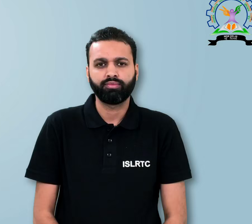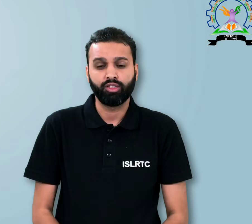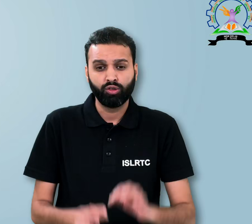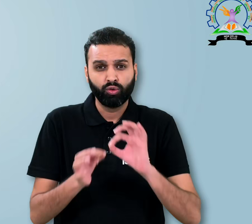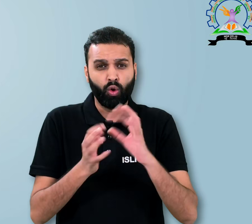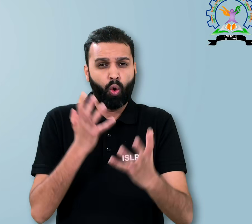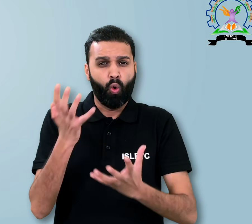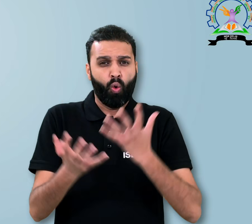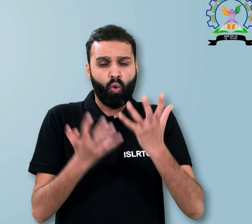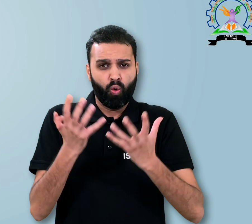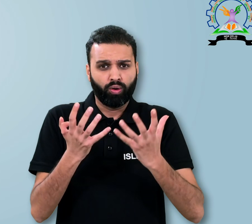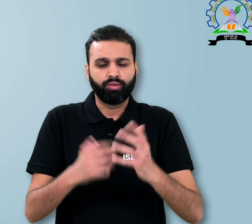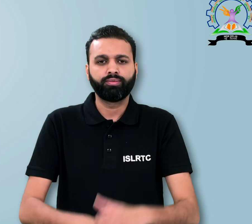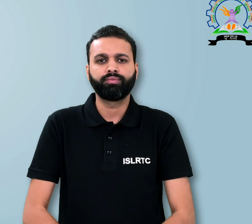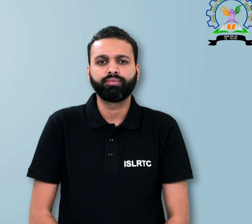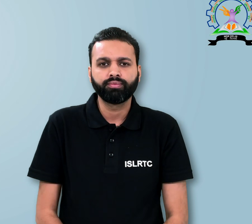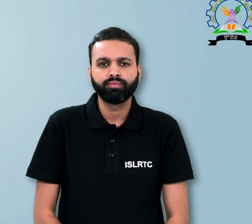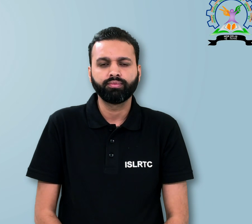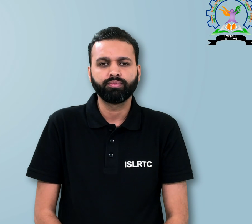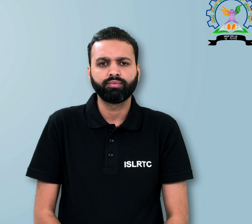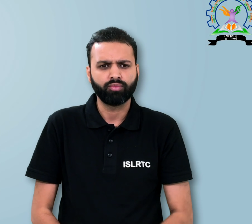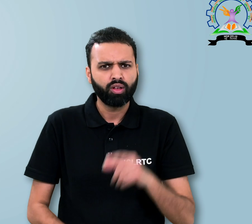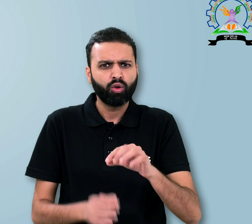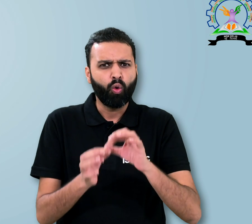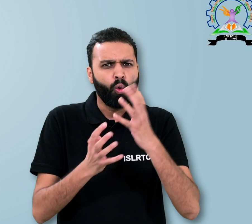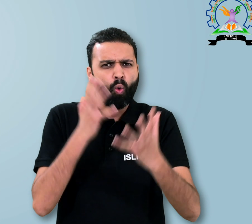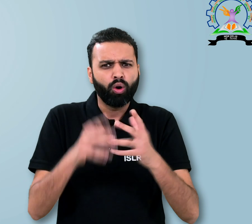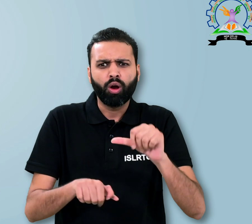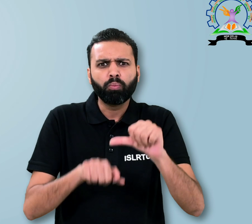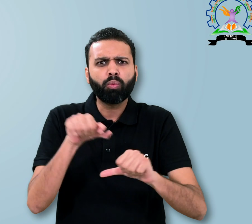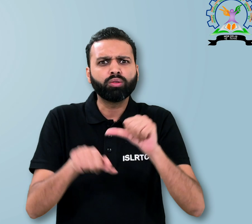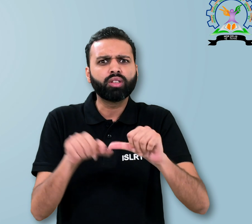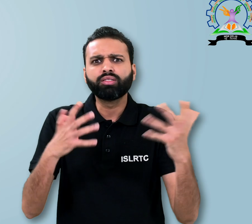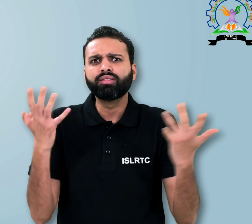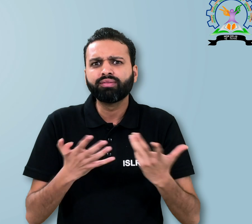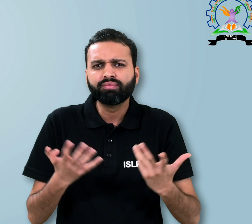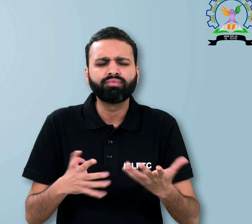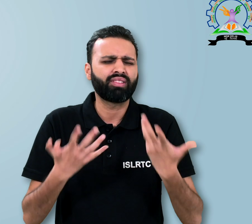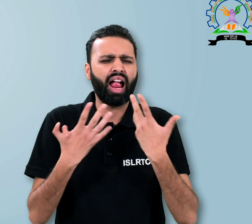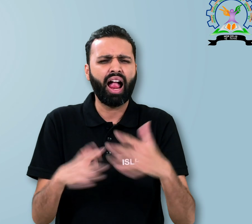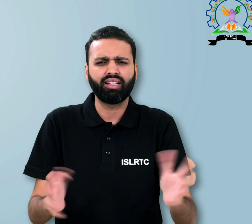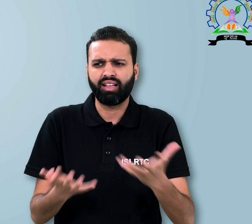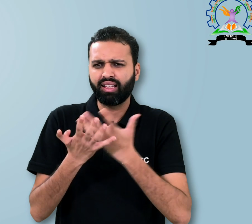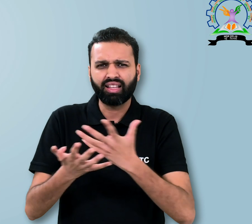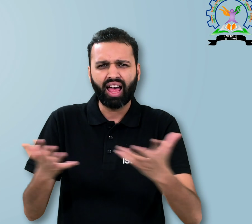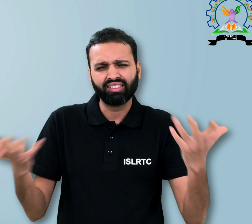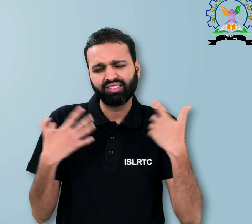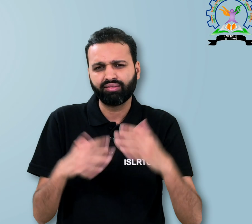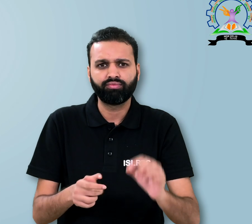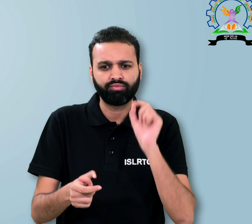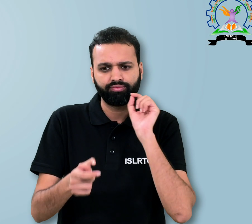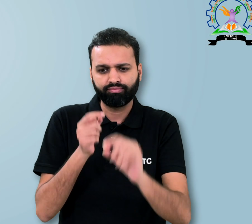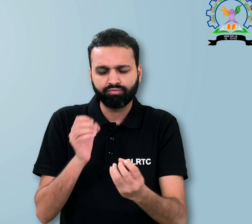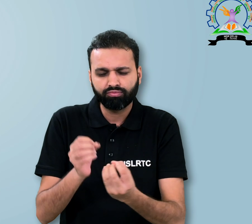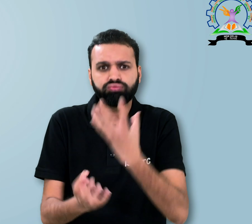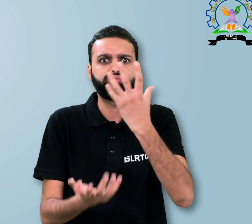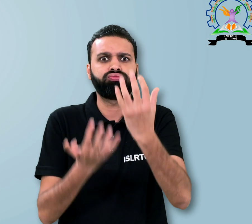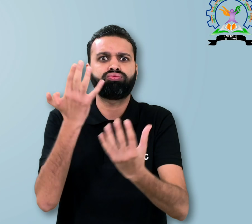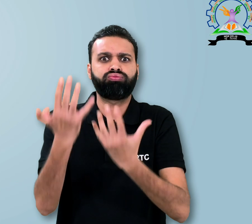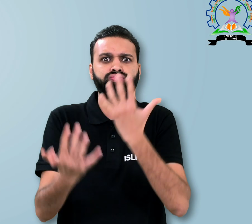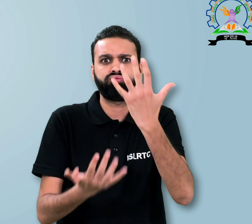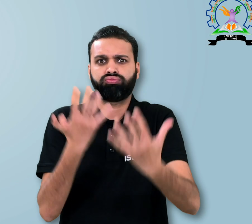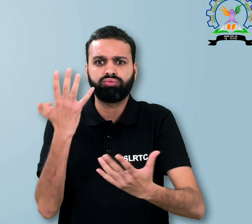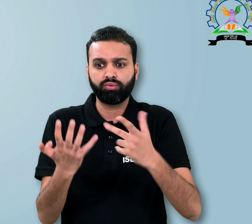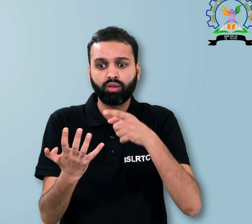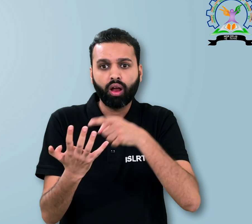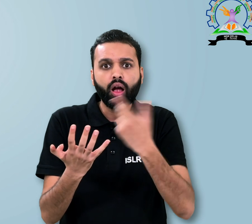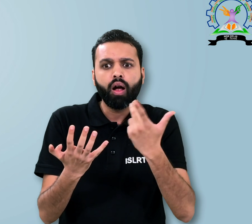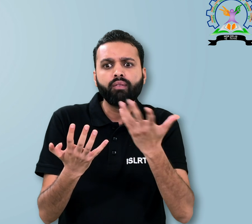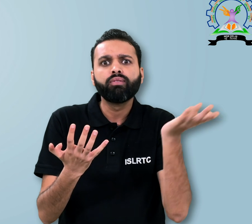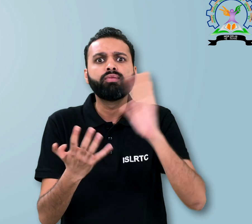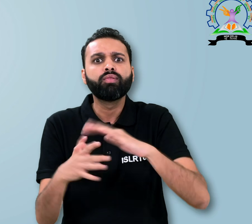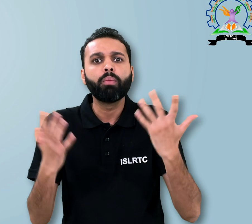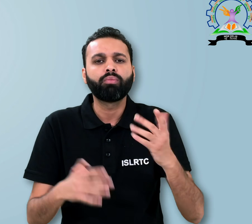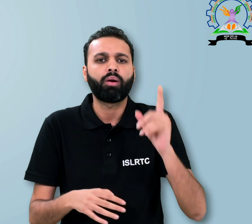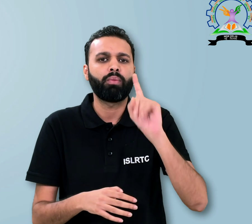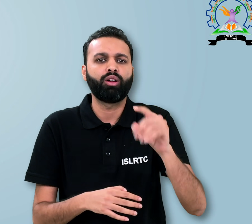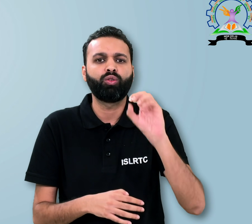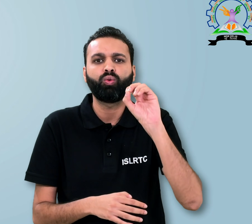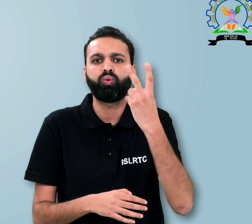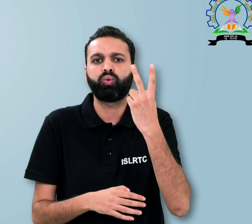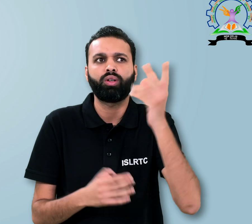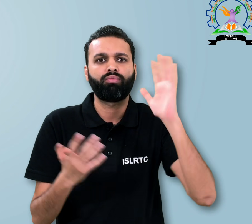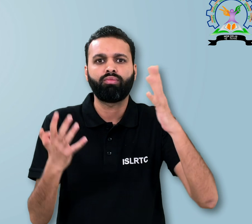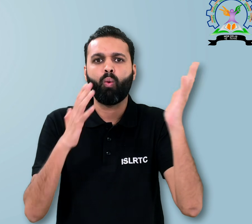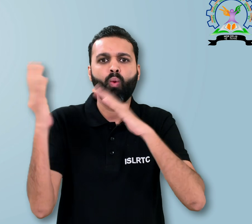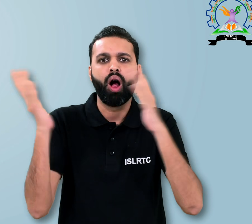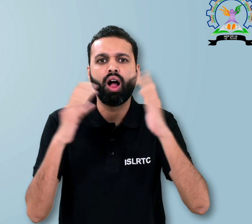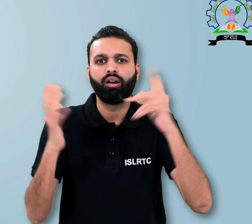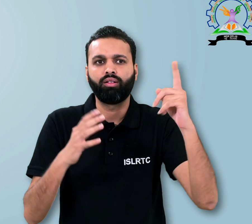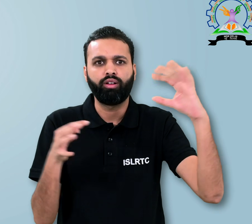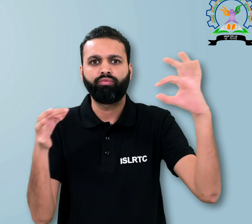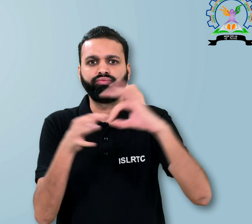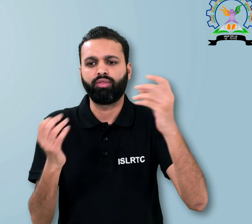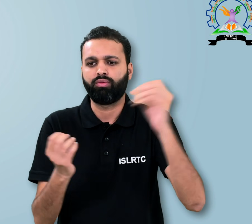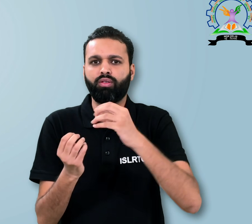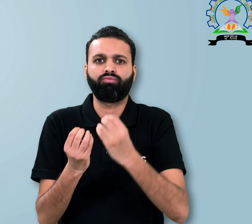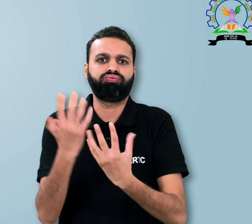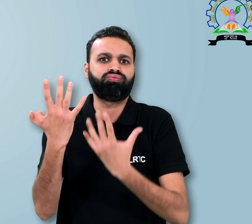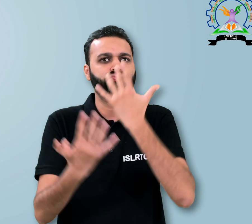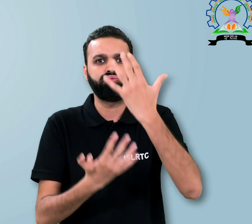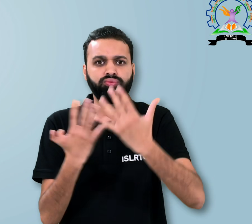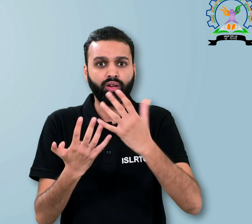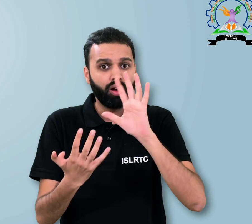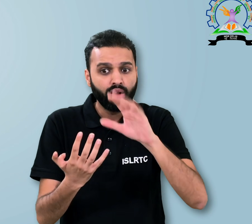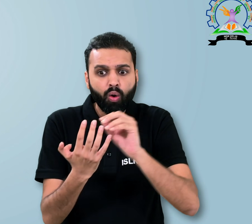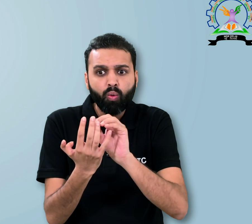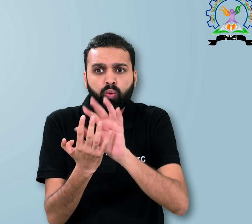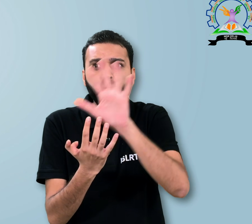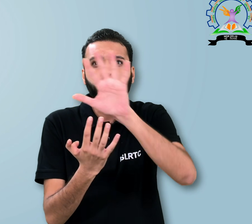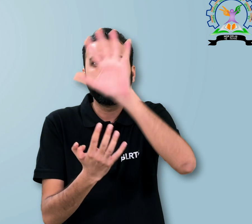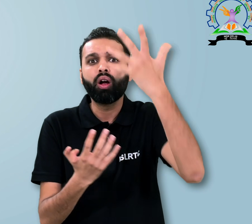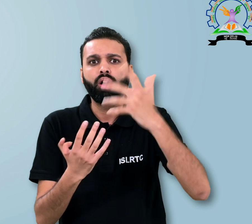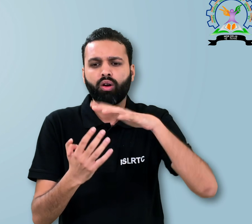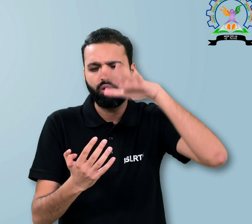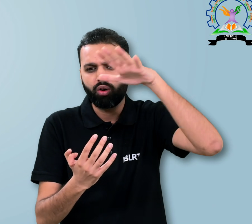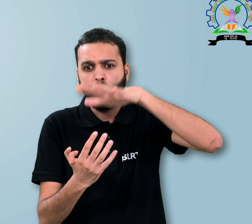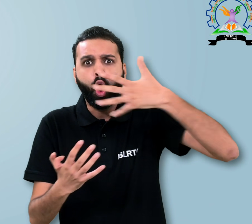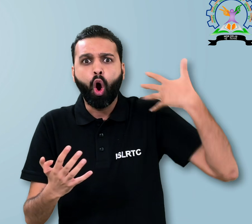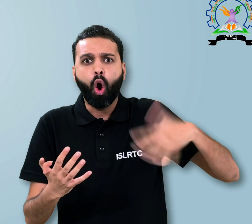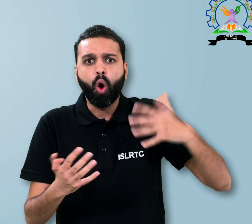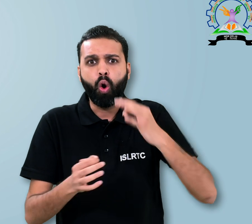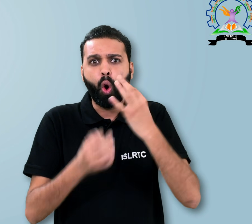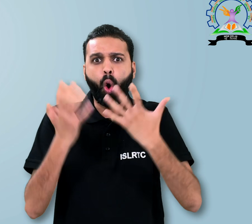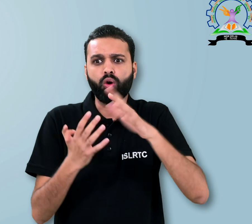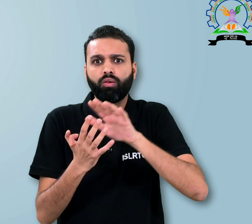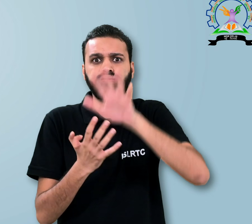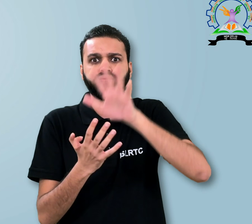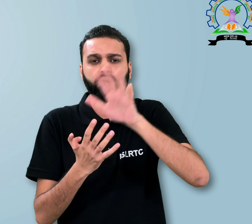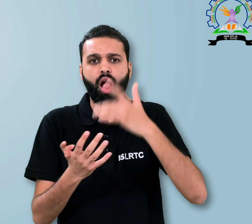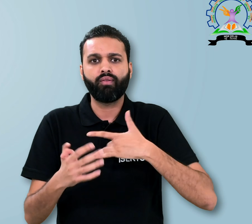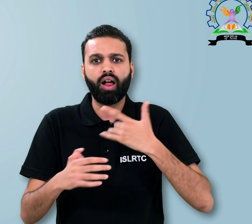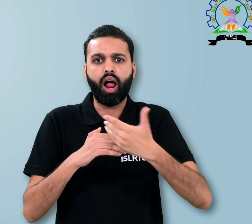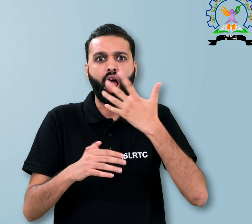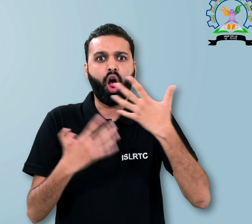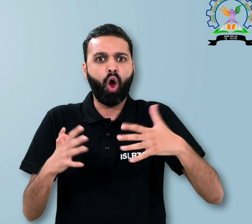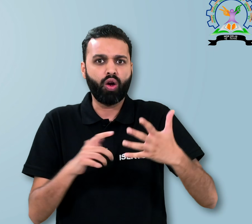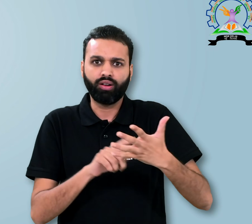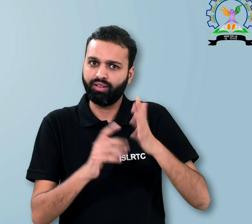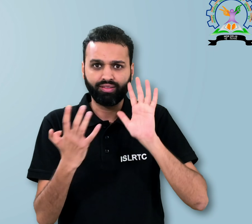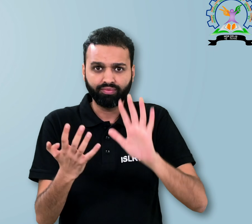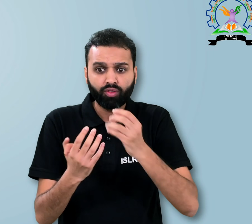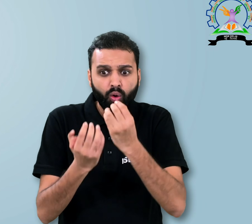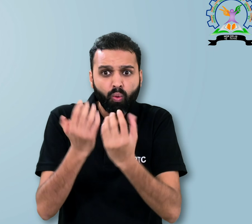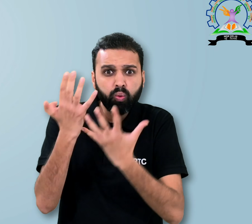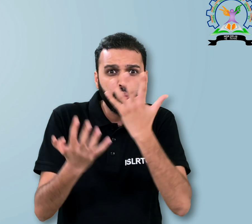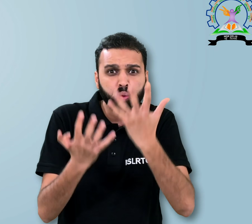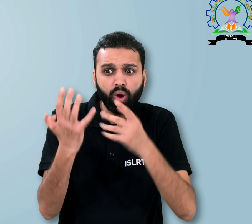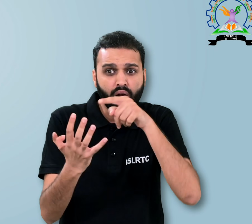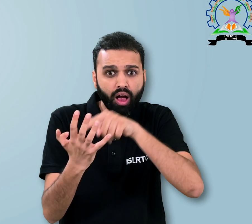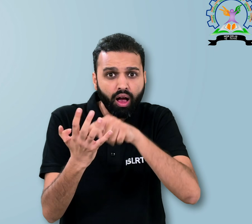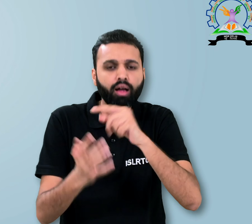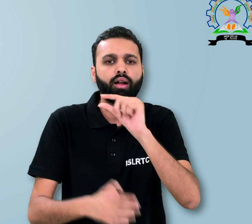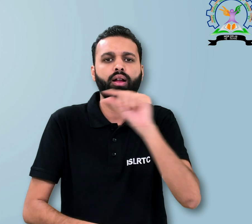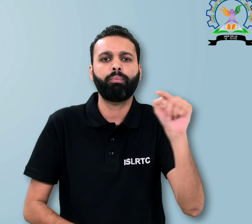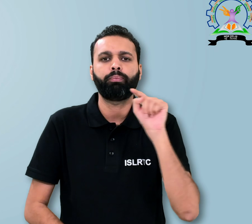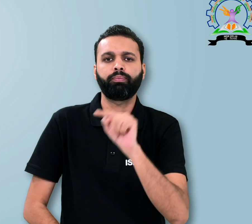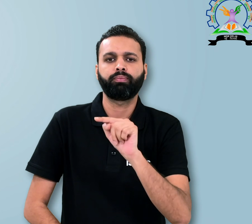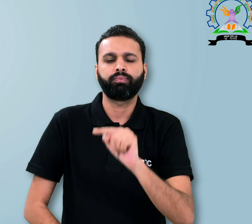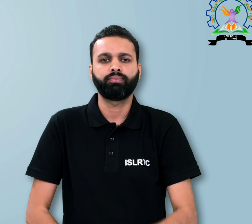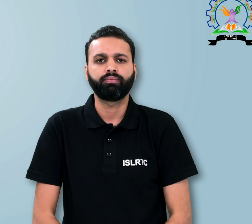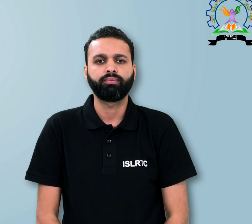Combustion A chemical process in which a substance burns in the presence of oxygen to give off heat is called combustion.